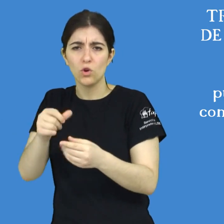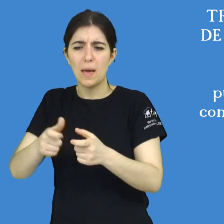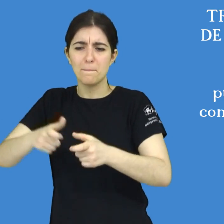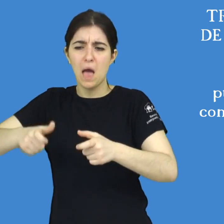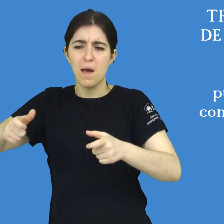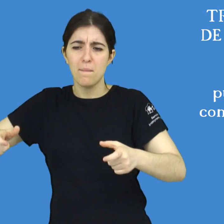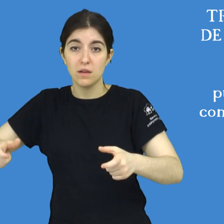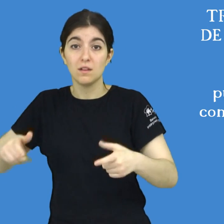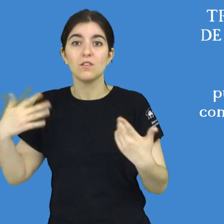incrementar